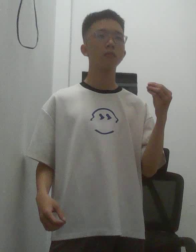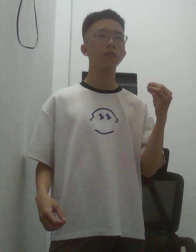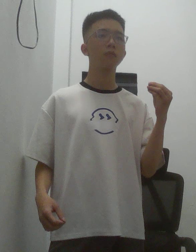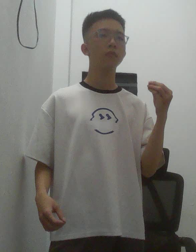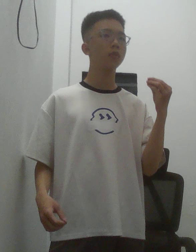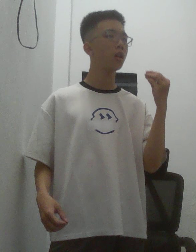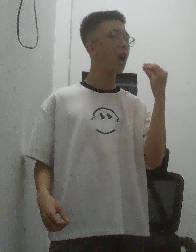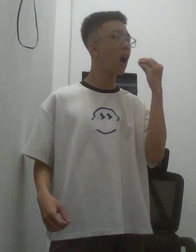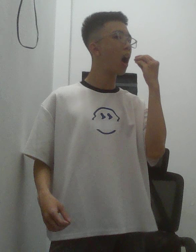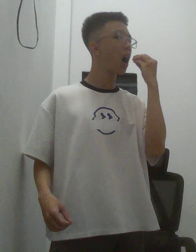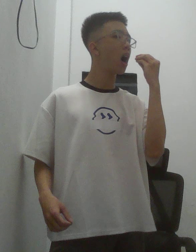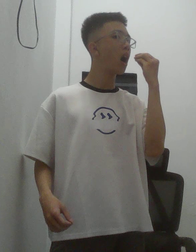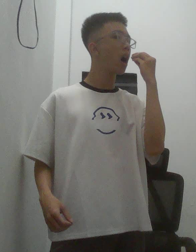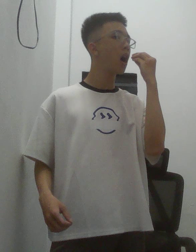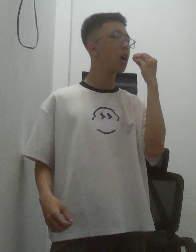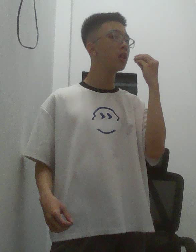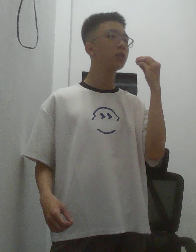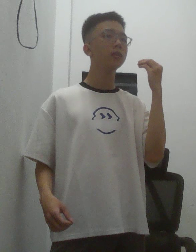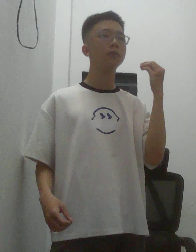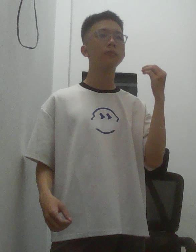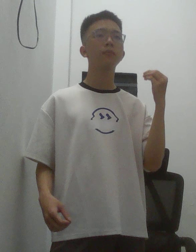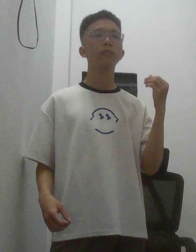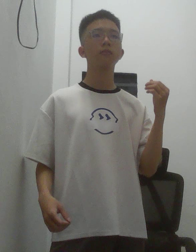an